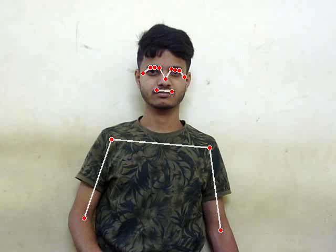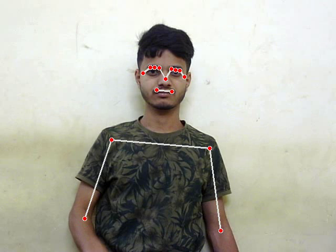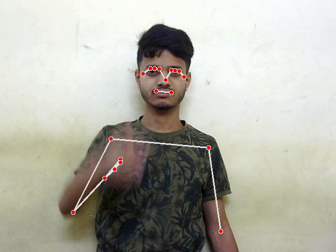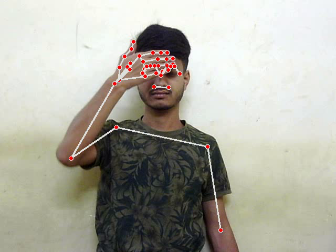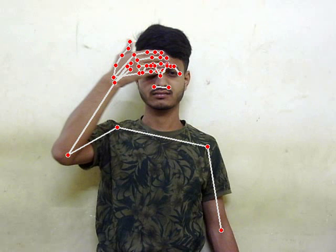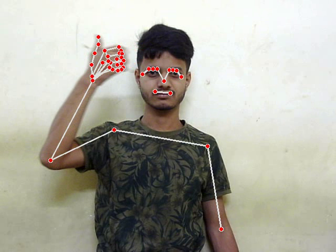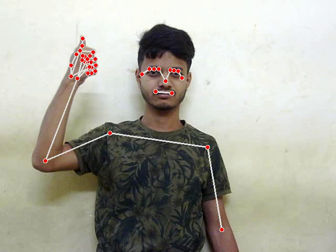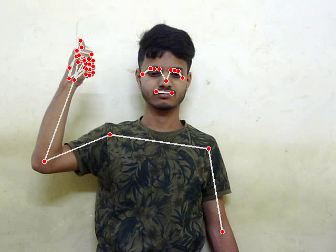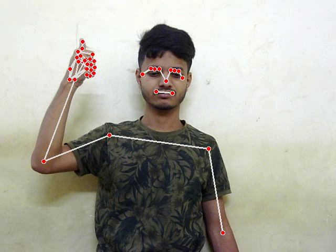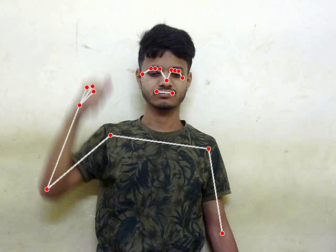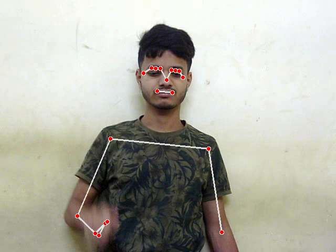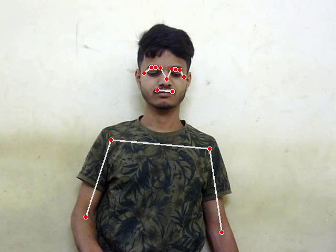forget